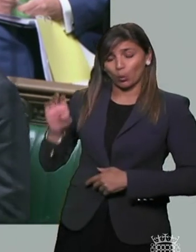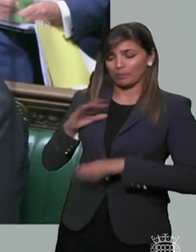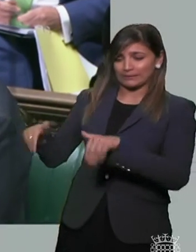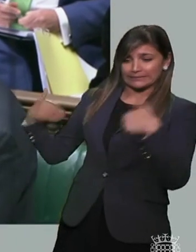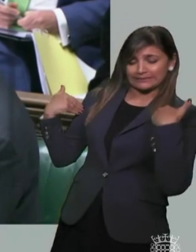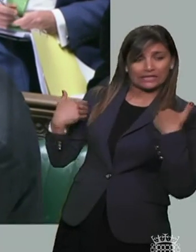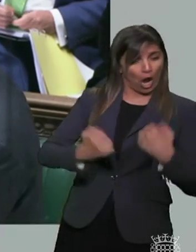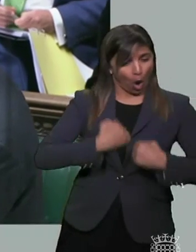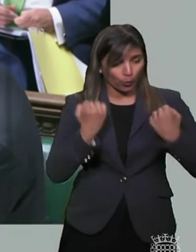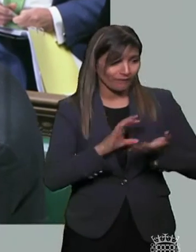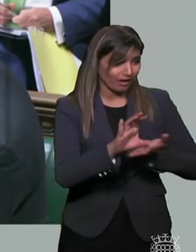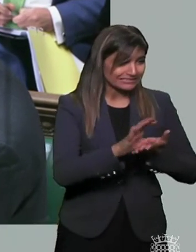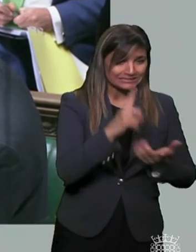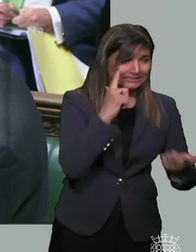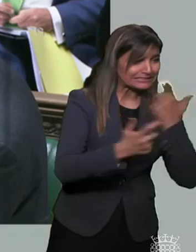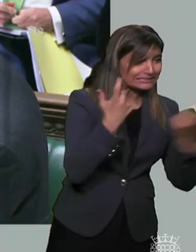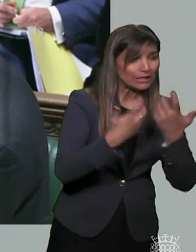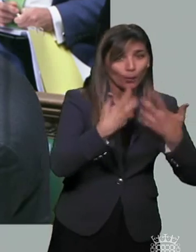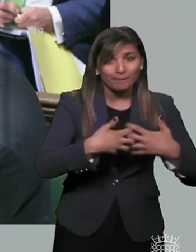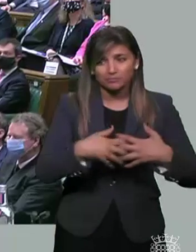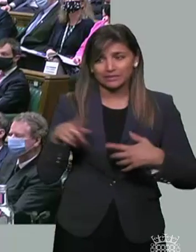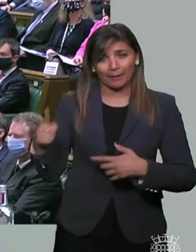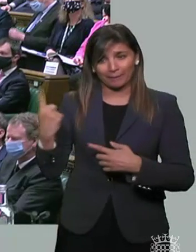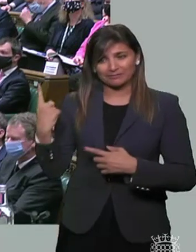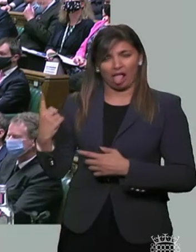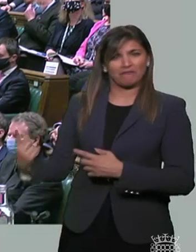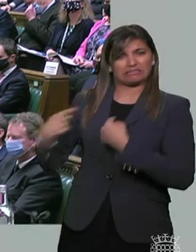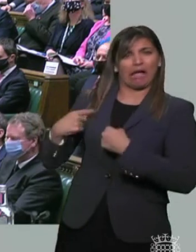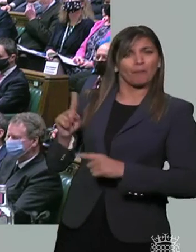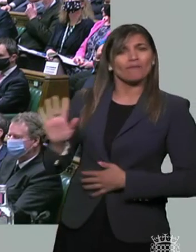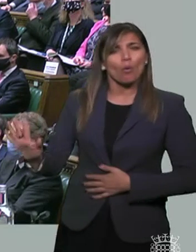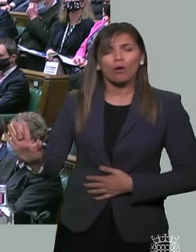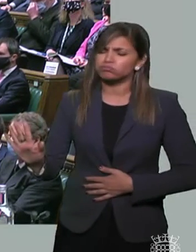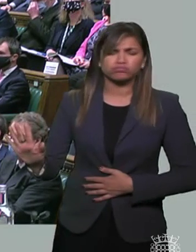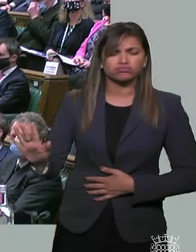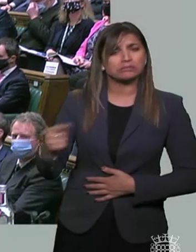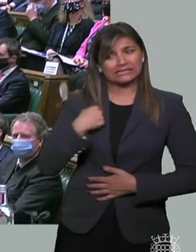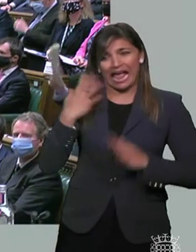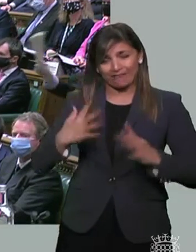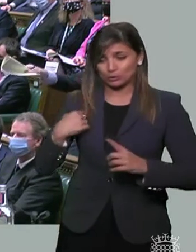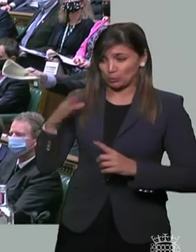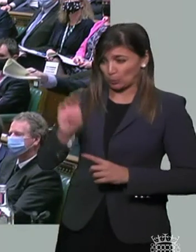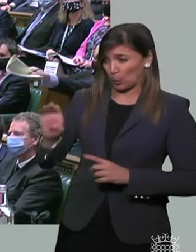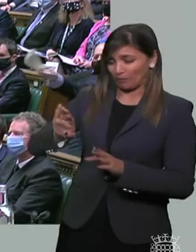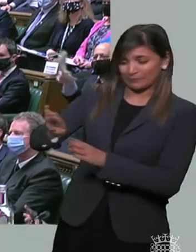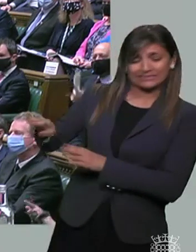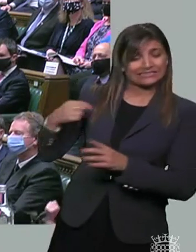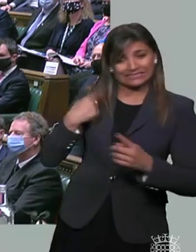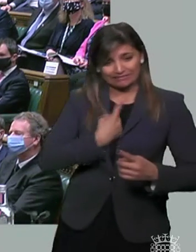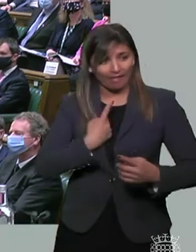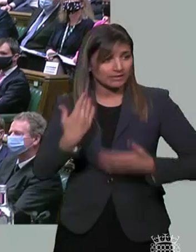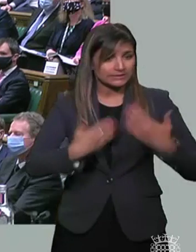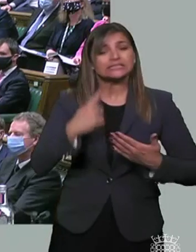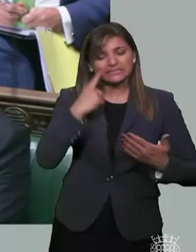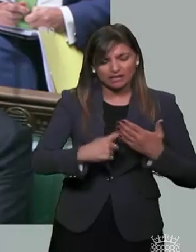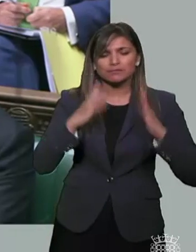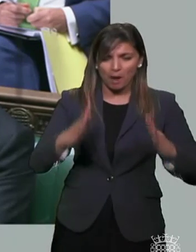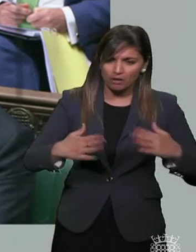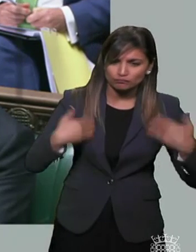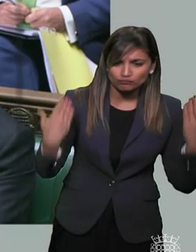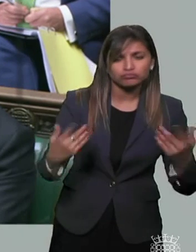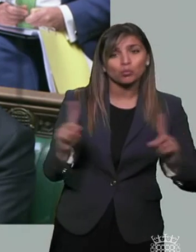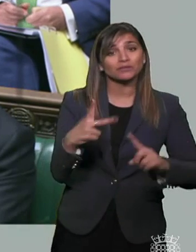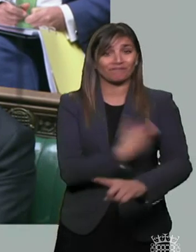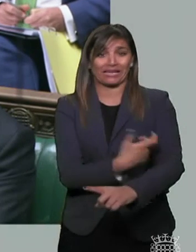I decided to go ahead with the vaccine roll-out, ahead of the rest of Europe, which would have been impossible if we had listened to him.